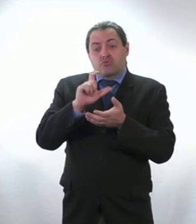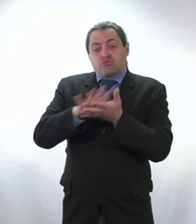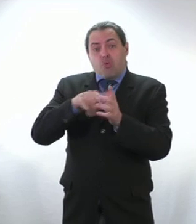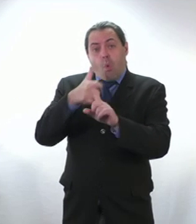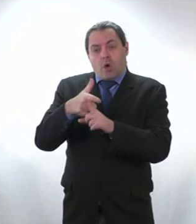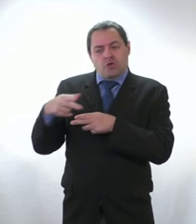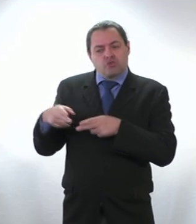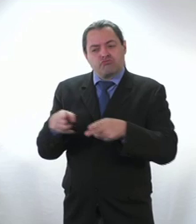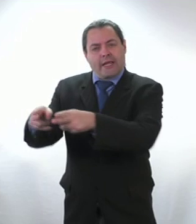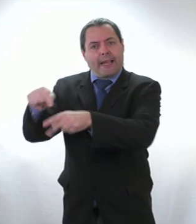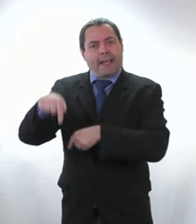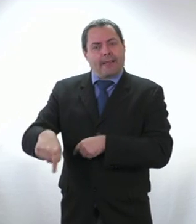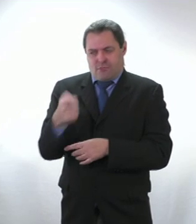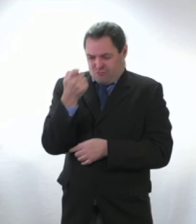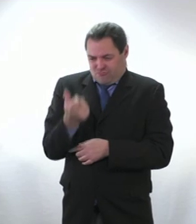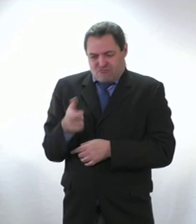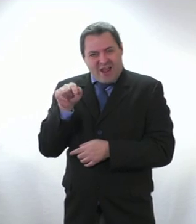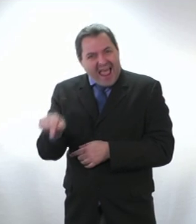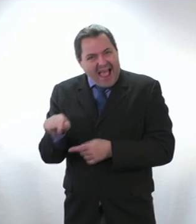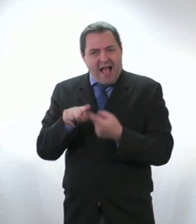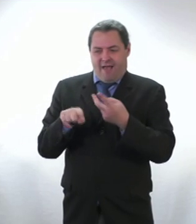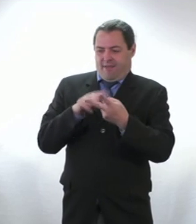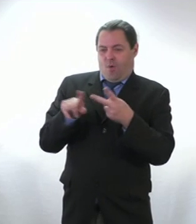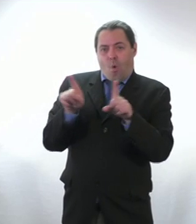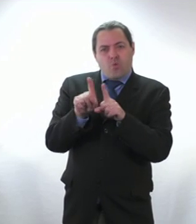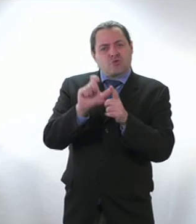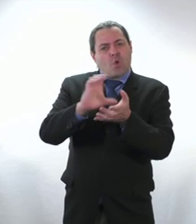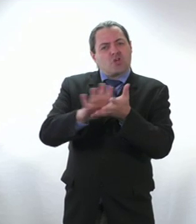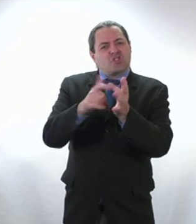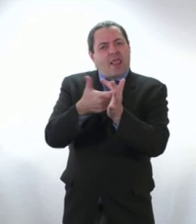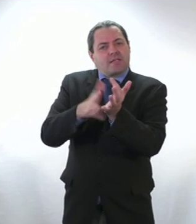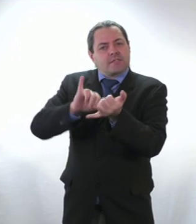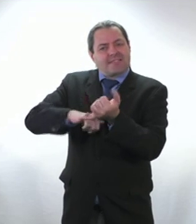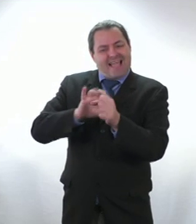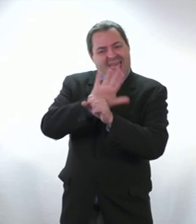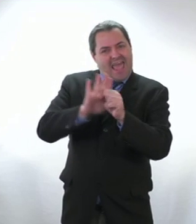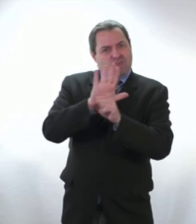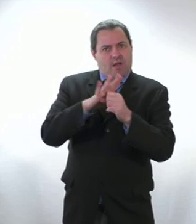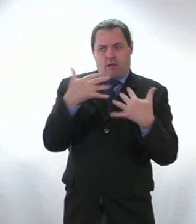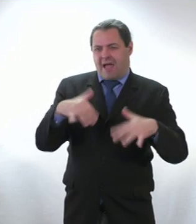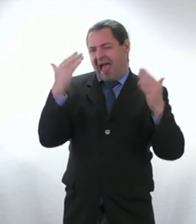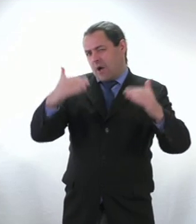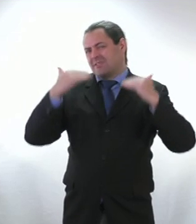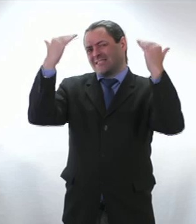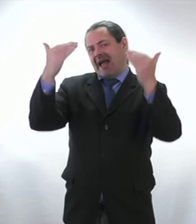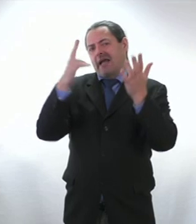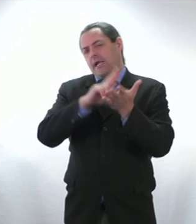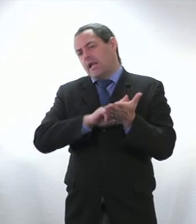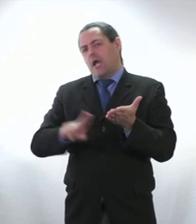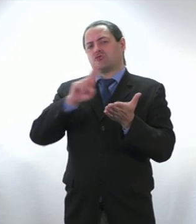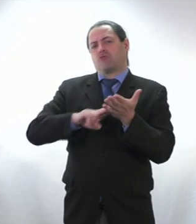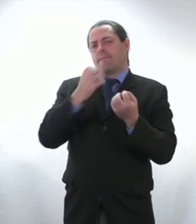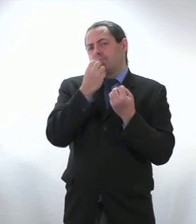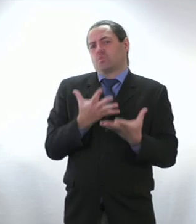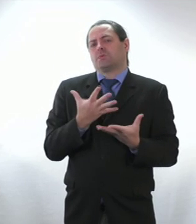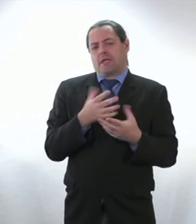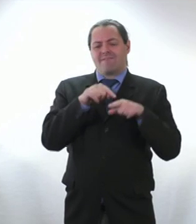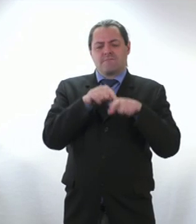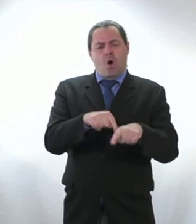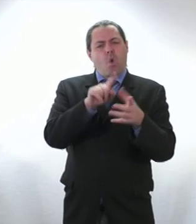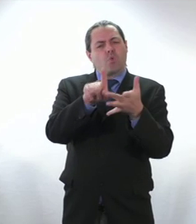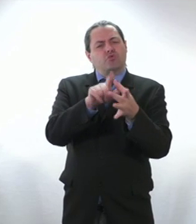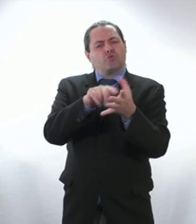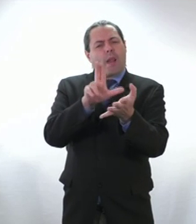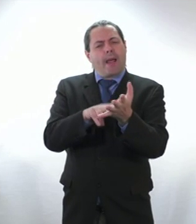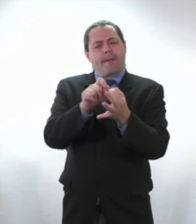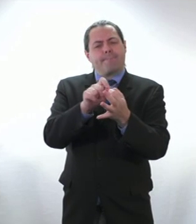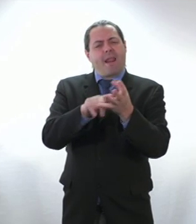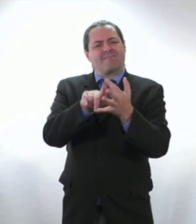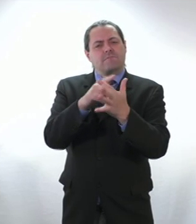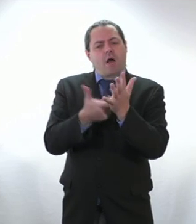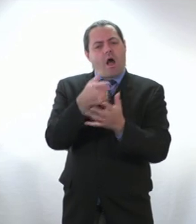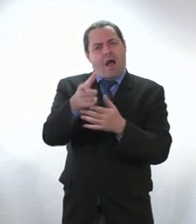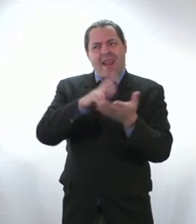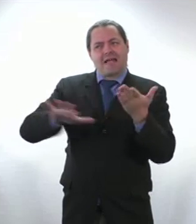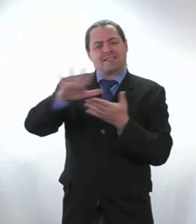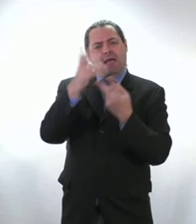Will he extend his vision to redesignate the Chilterns area of outstanding natural beauty as a national park, following Julian Glover’s recommendation in the Landscapes review?